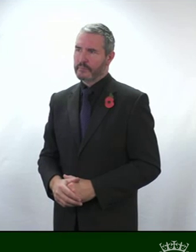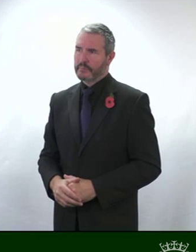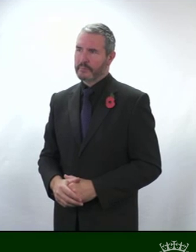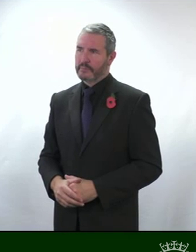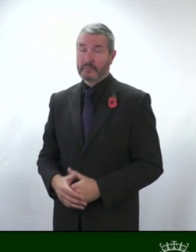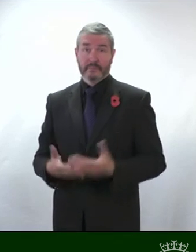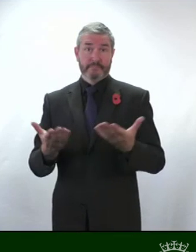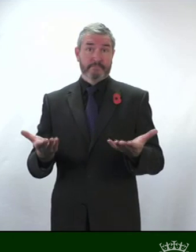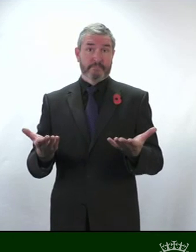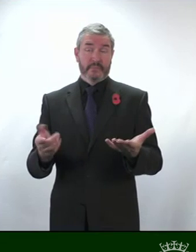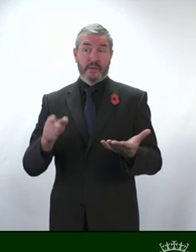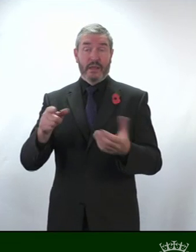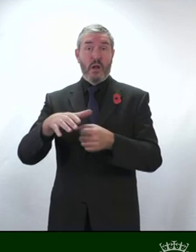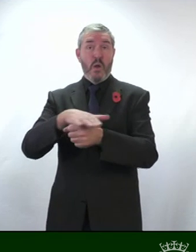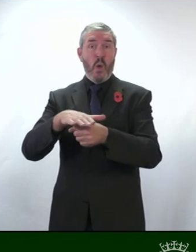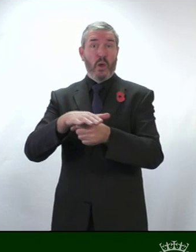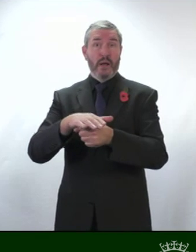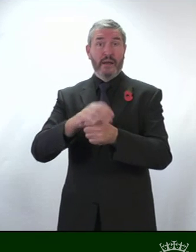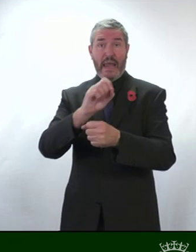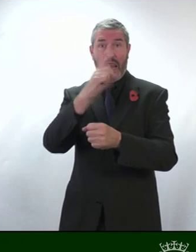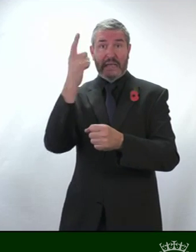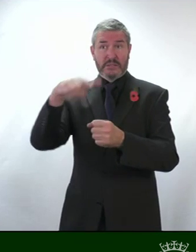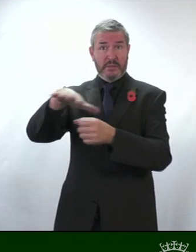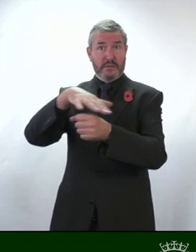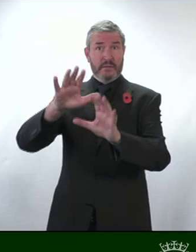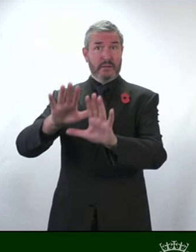I am grateful to my right hon.